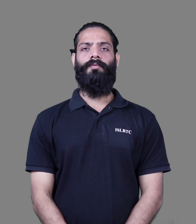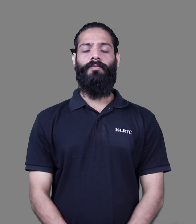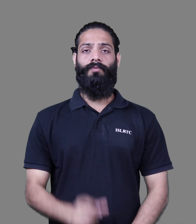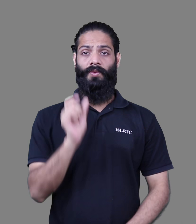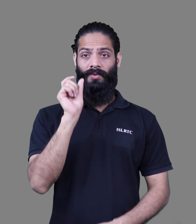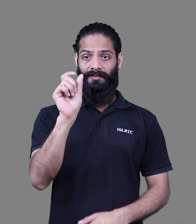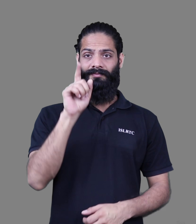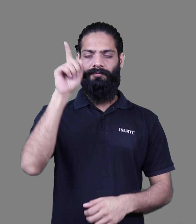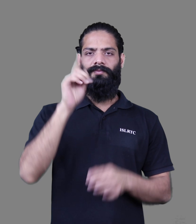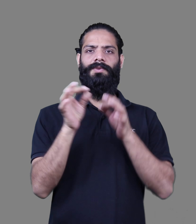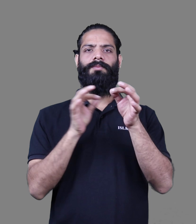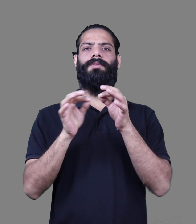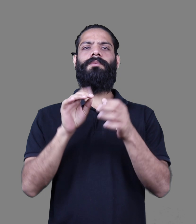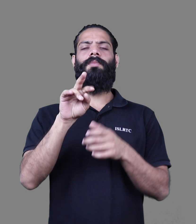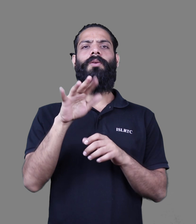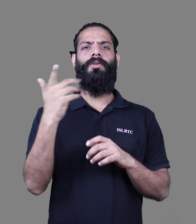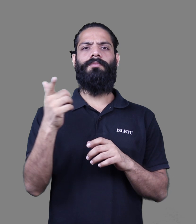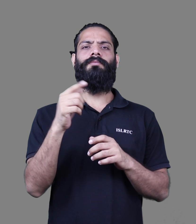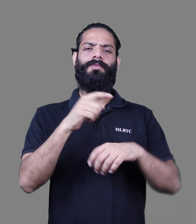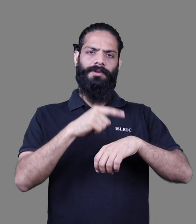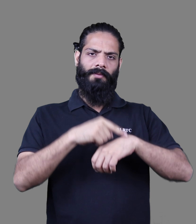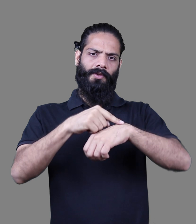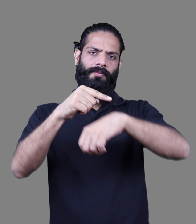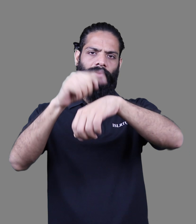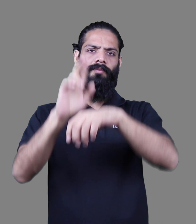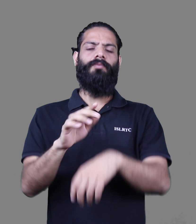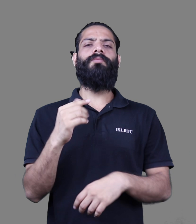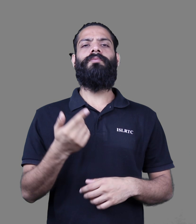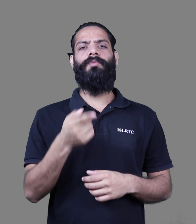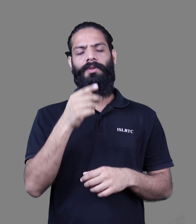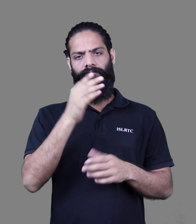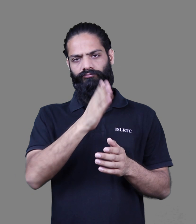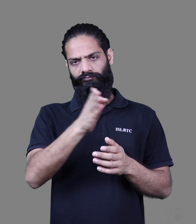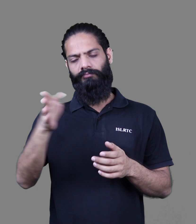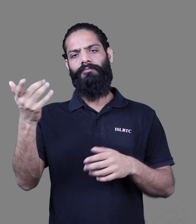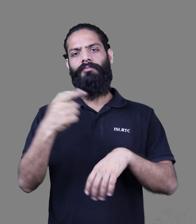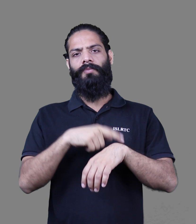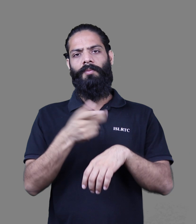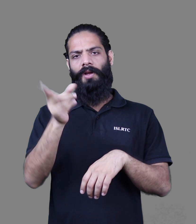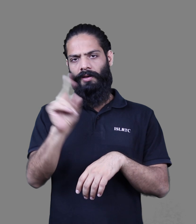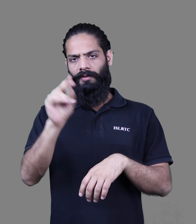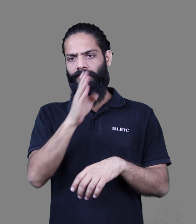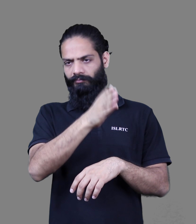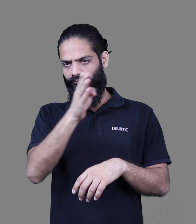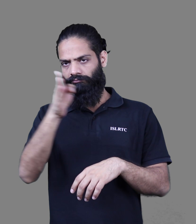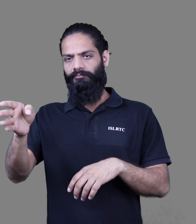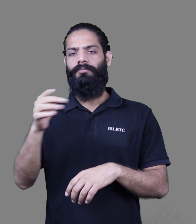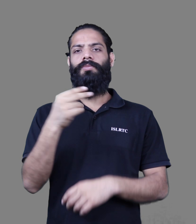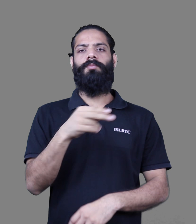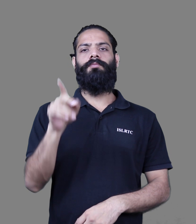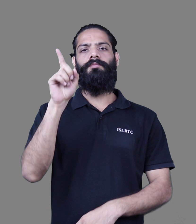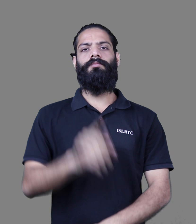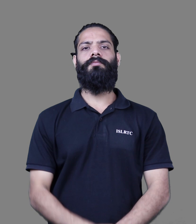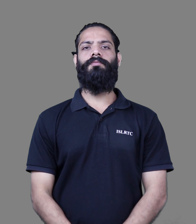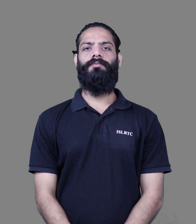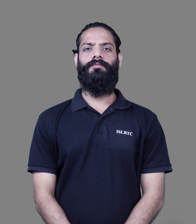Periodically